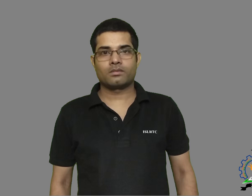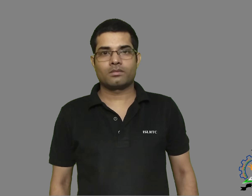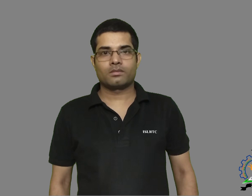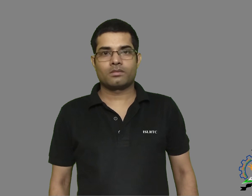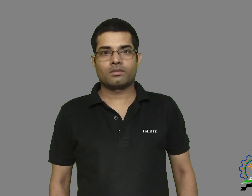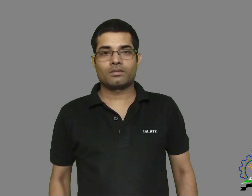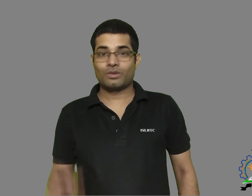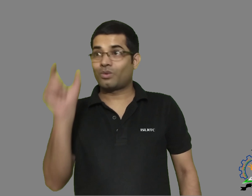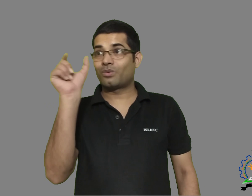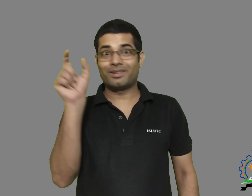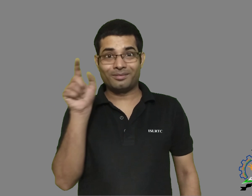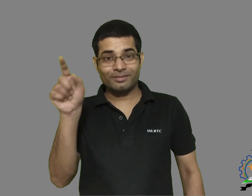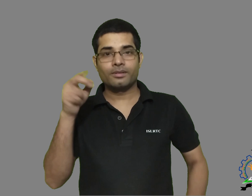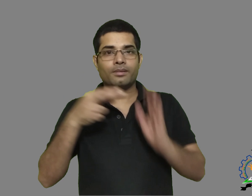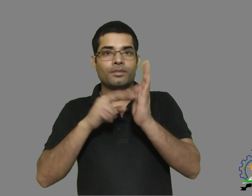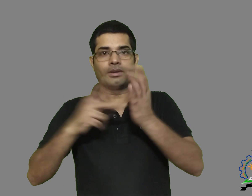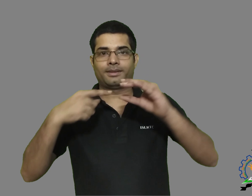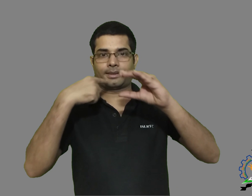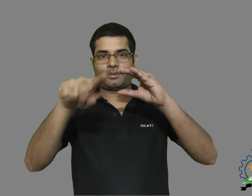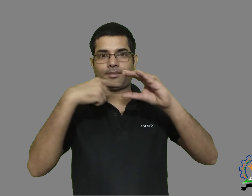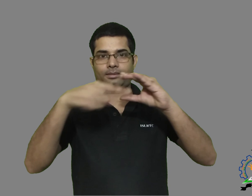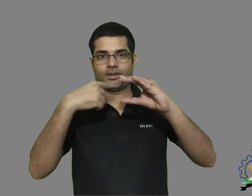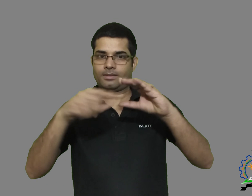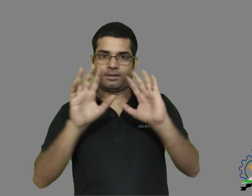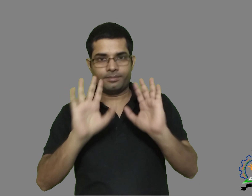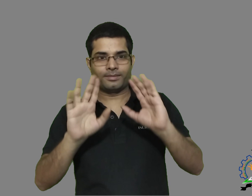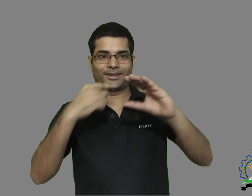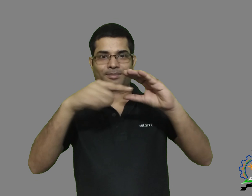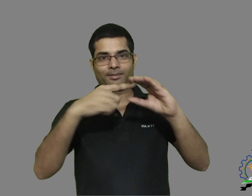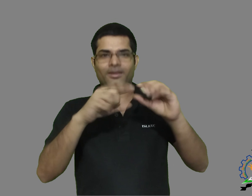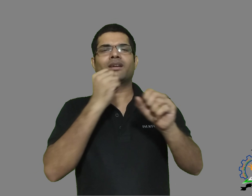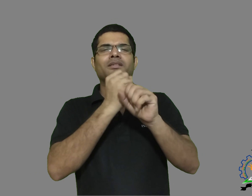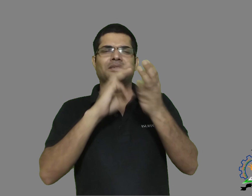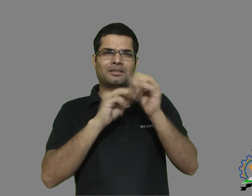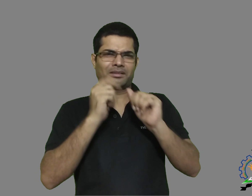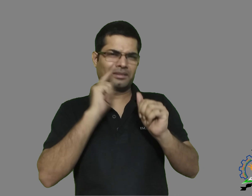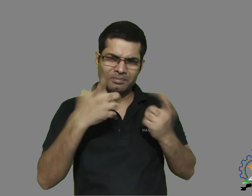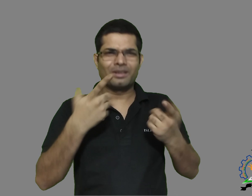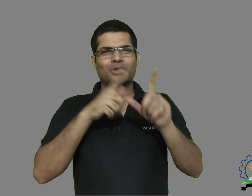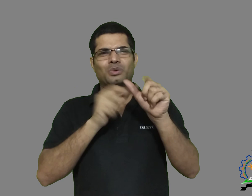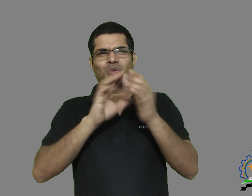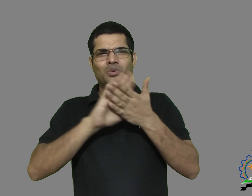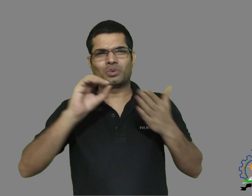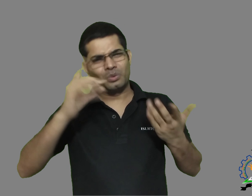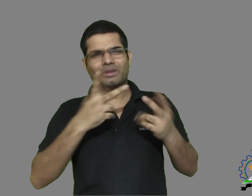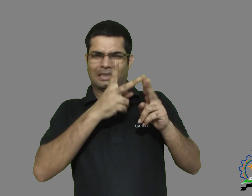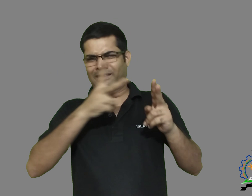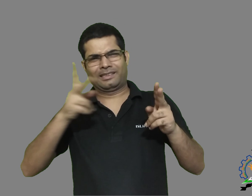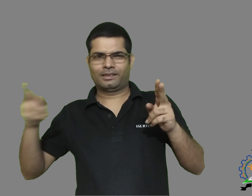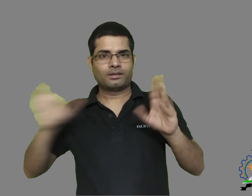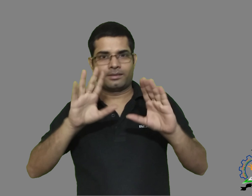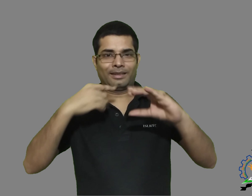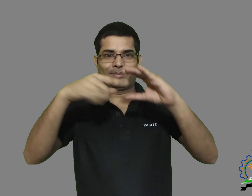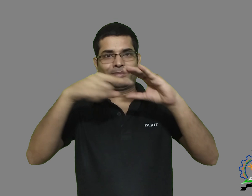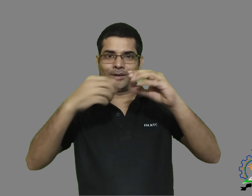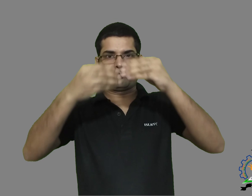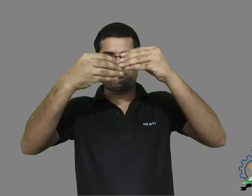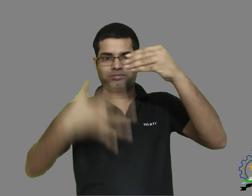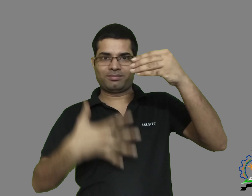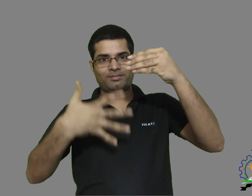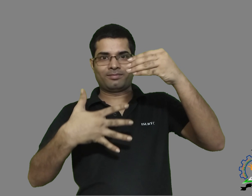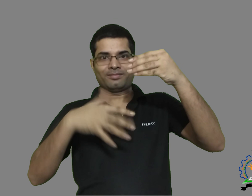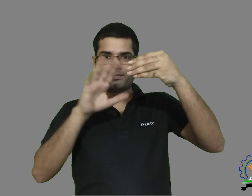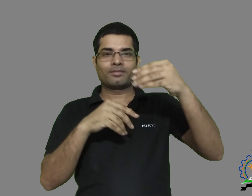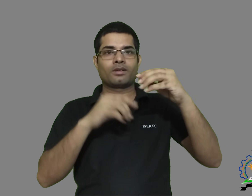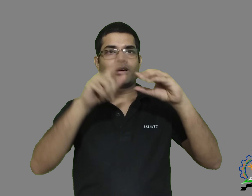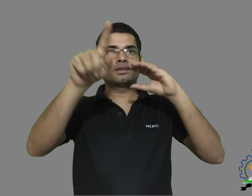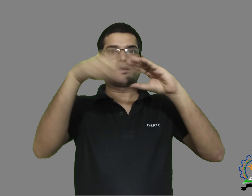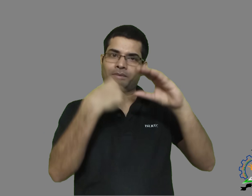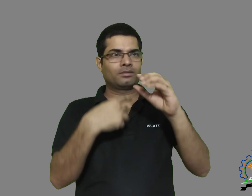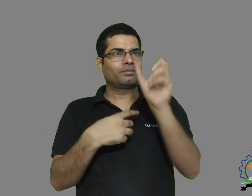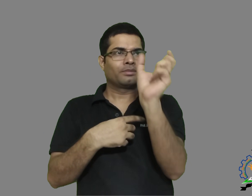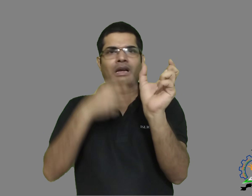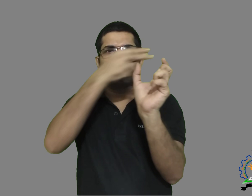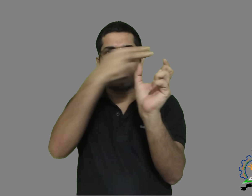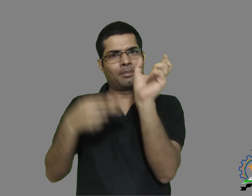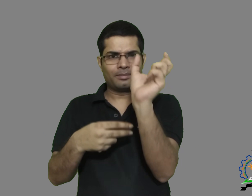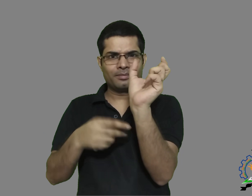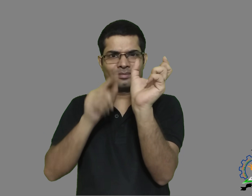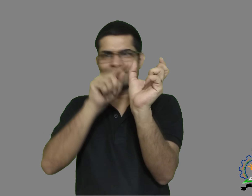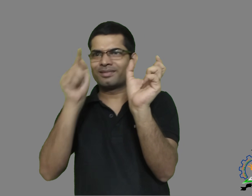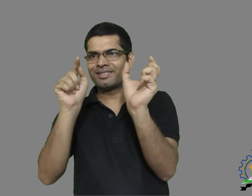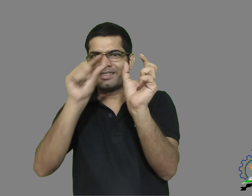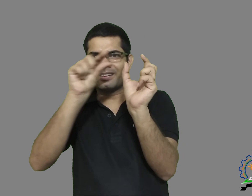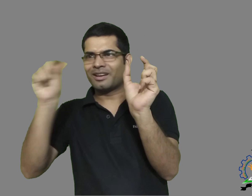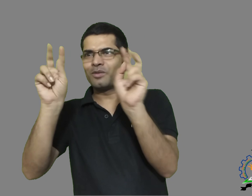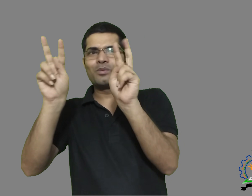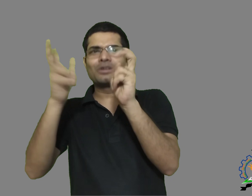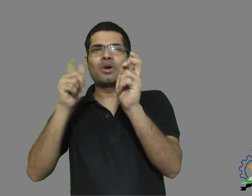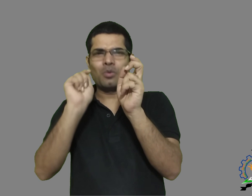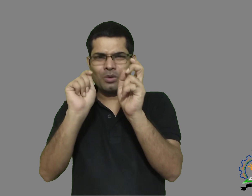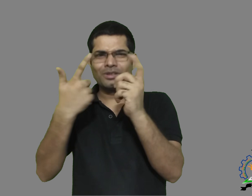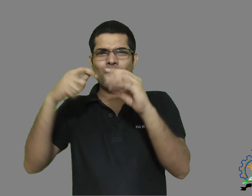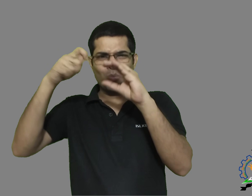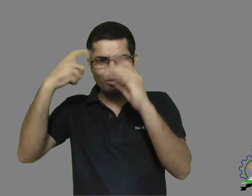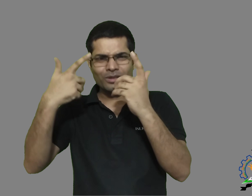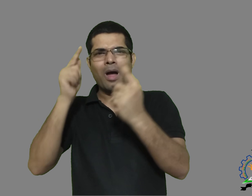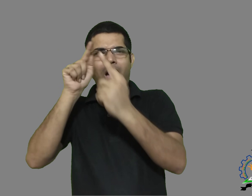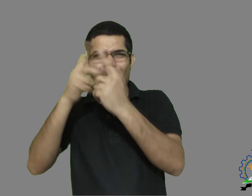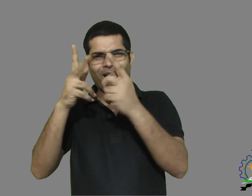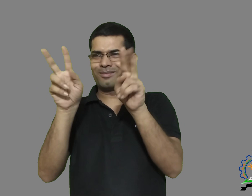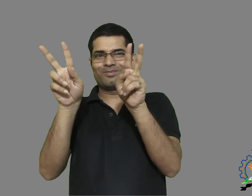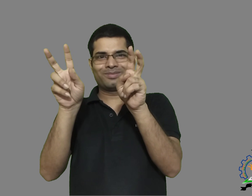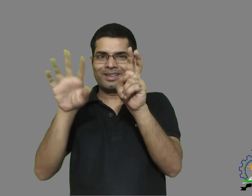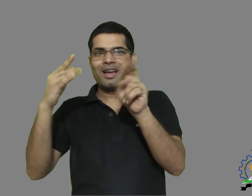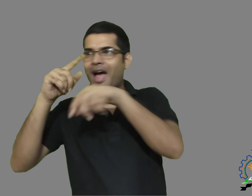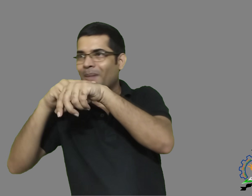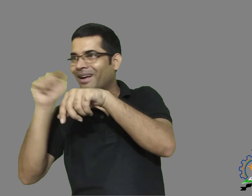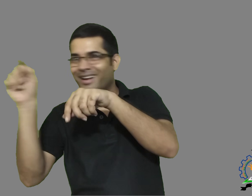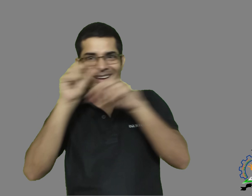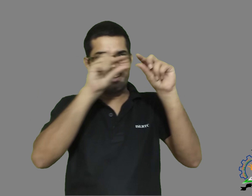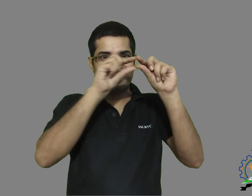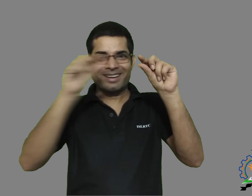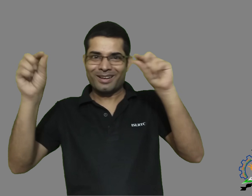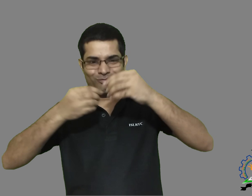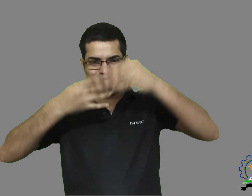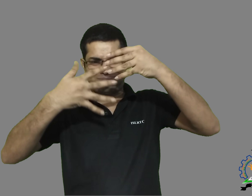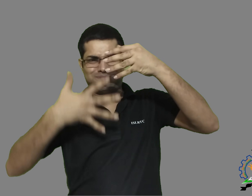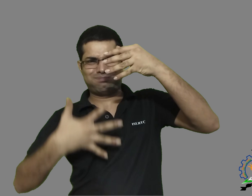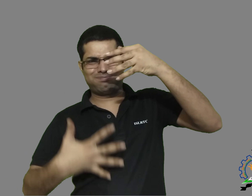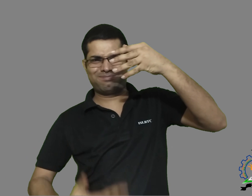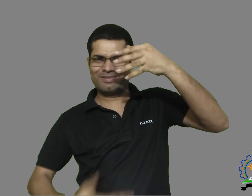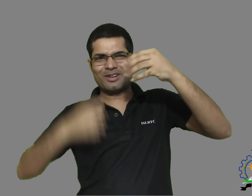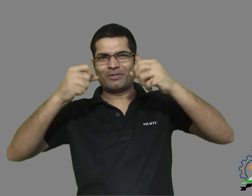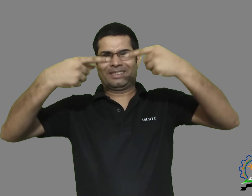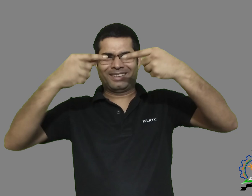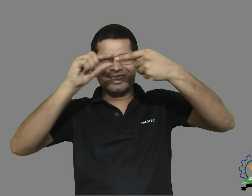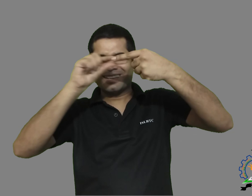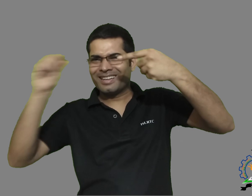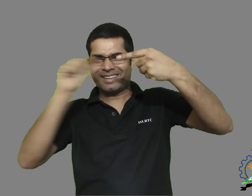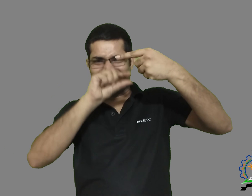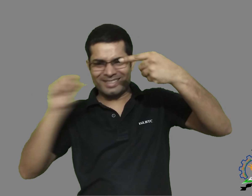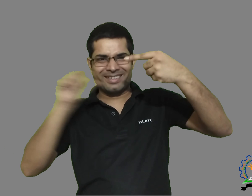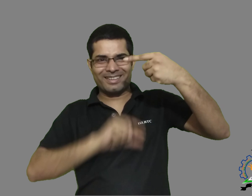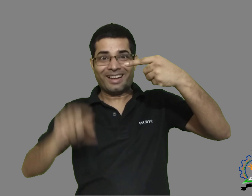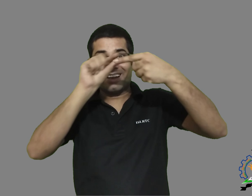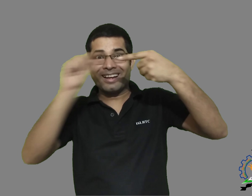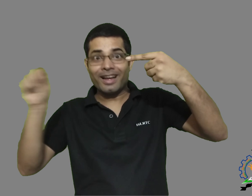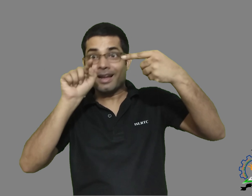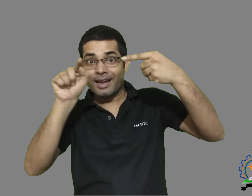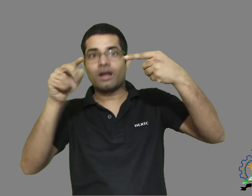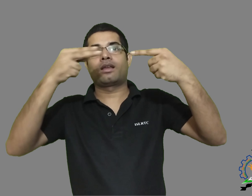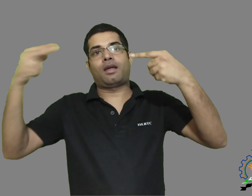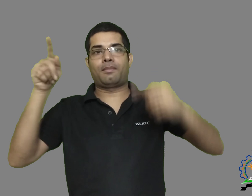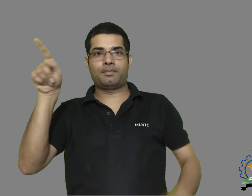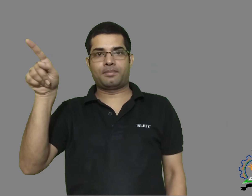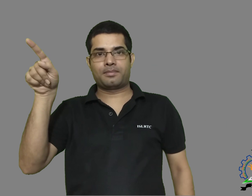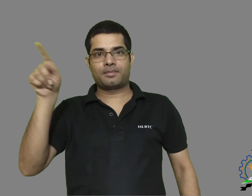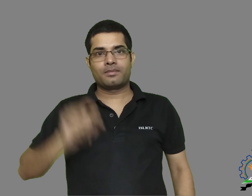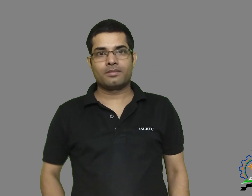Snippets